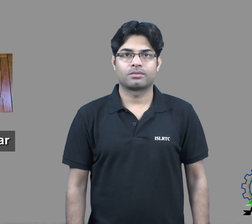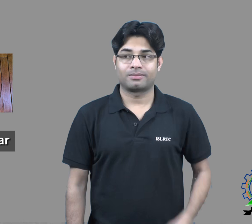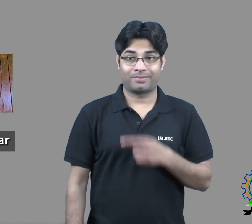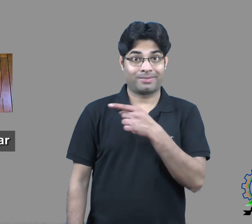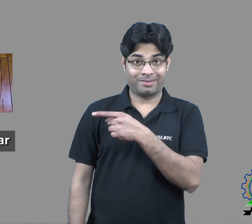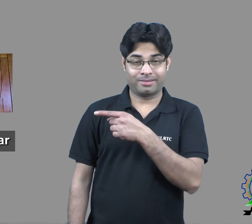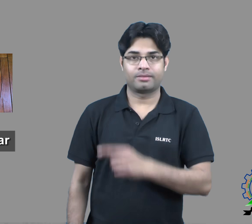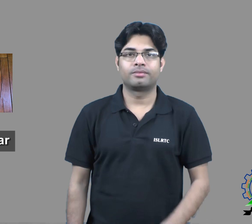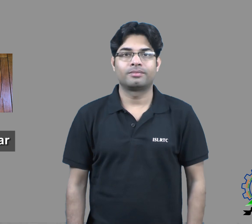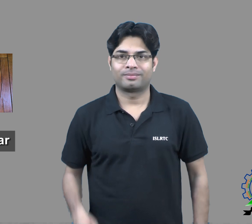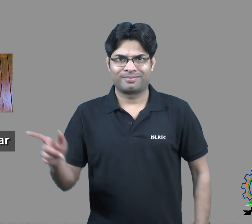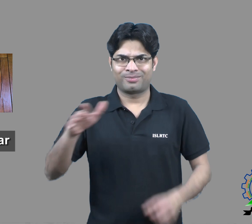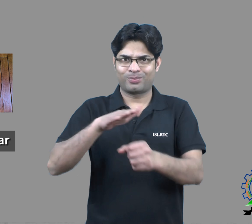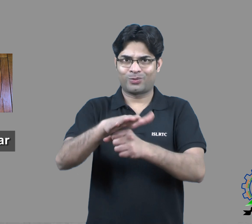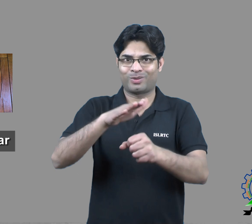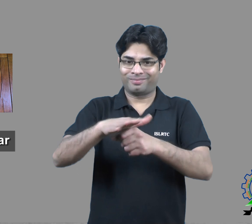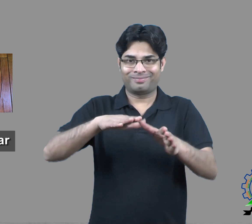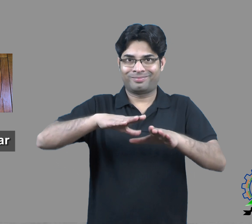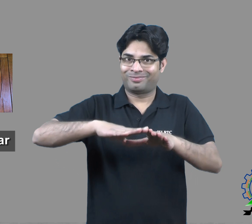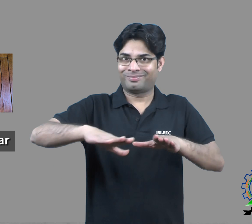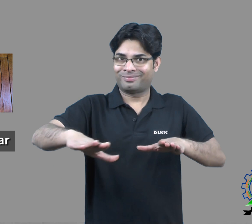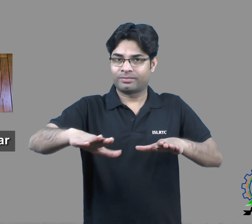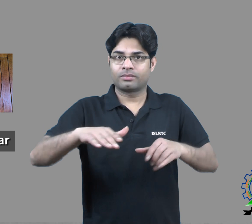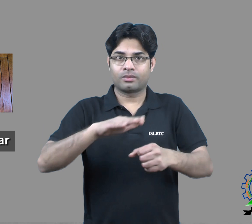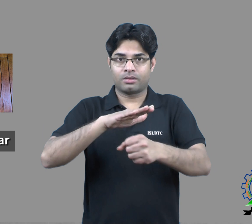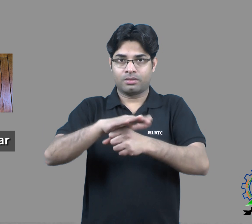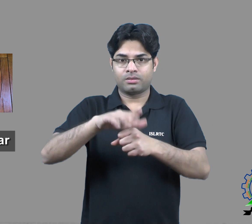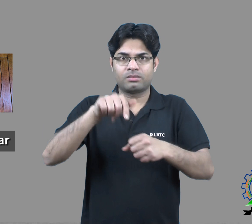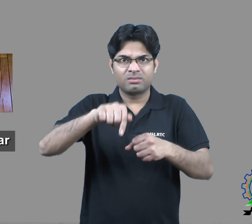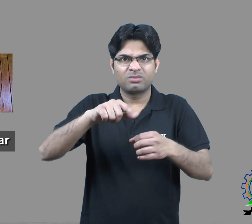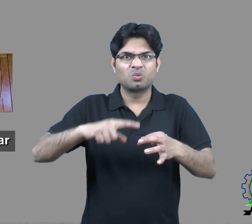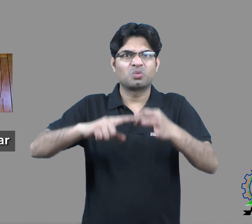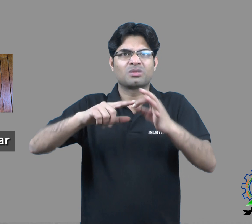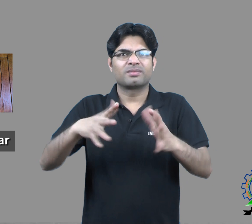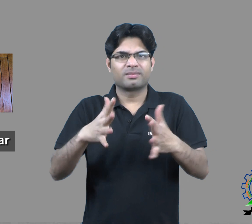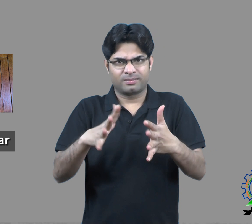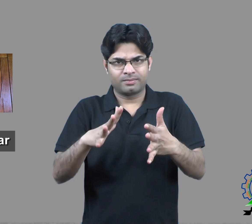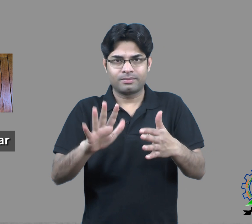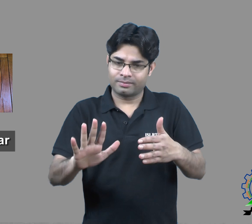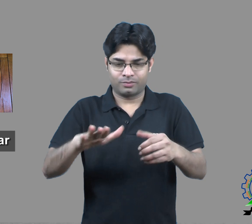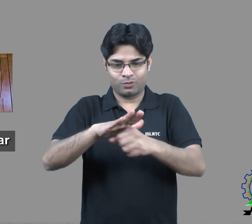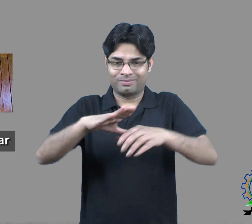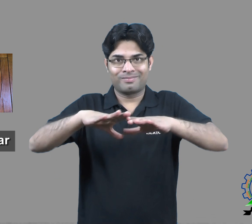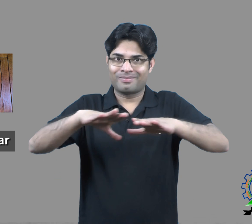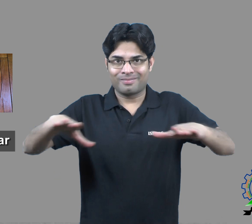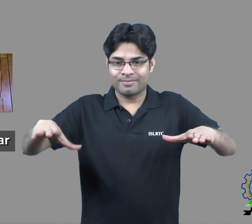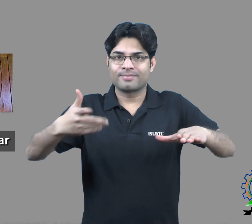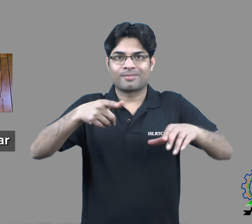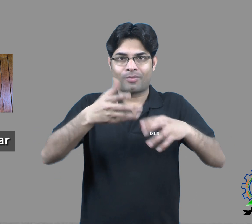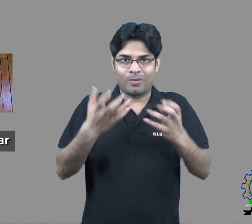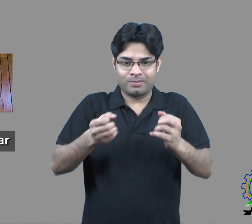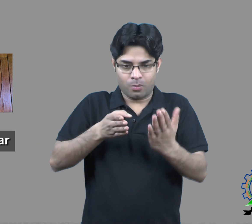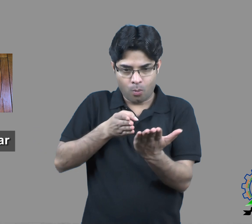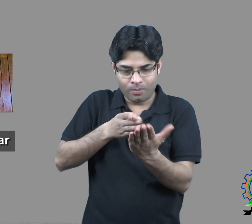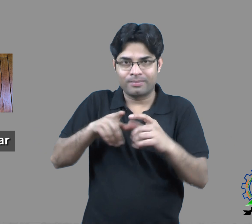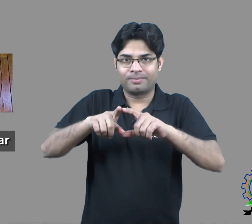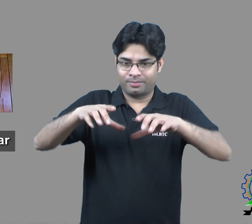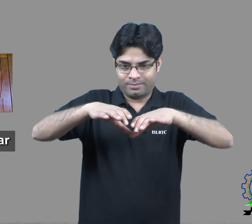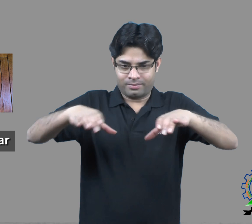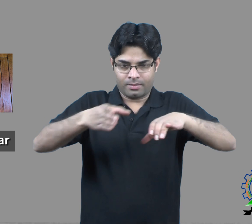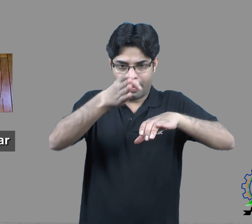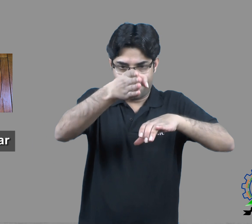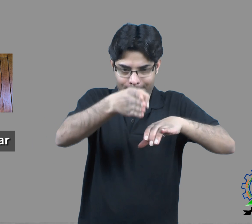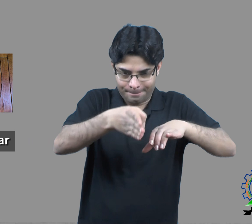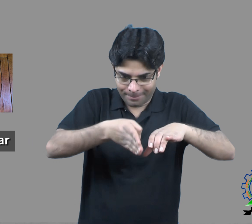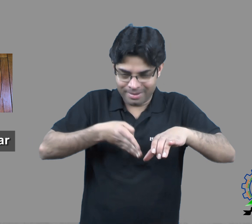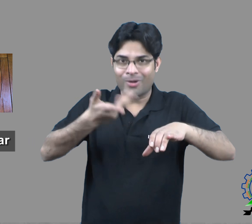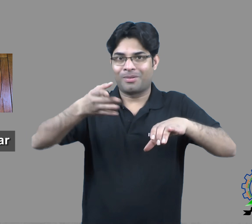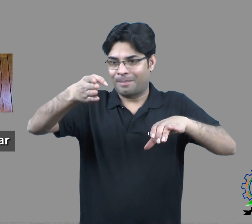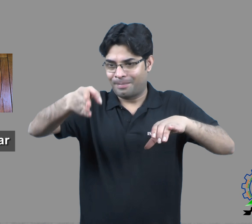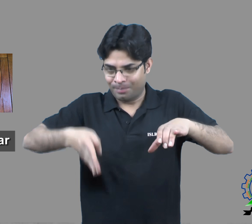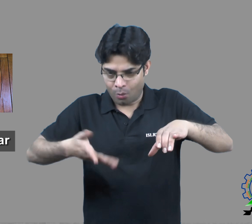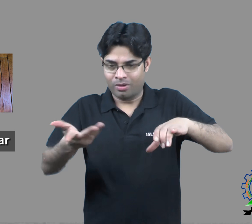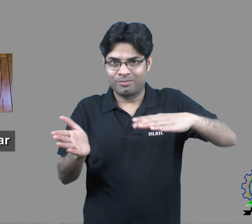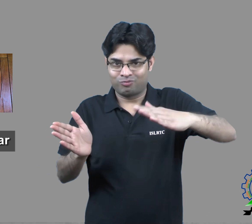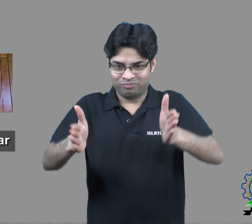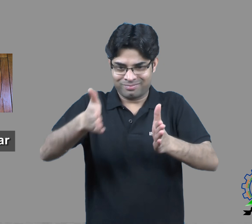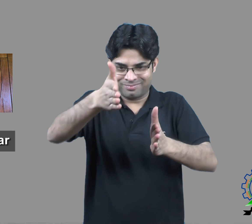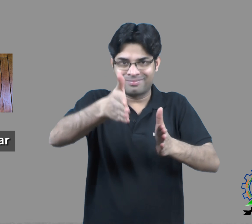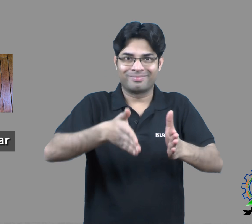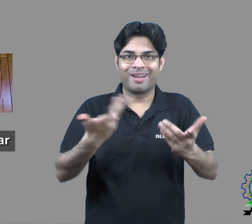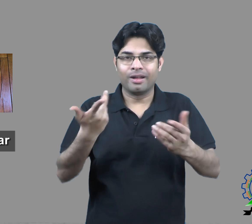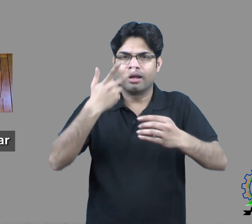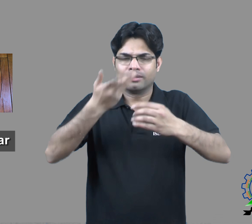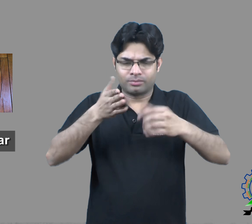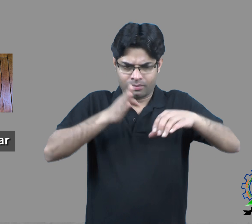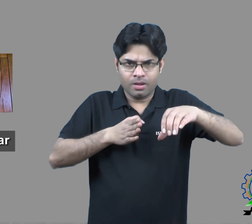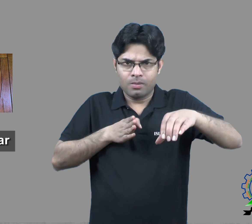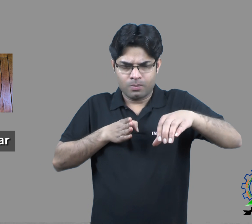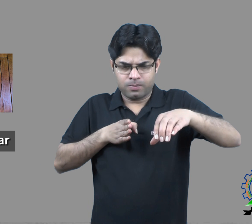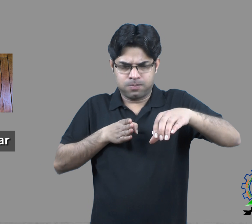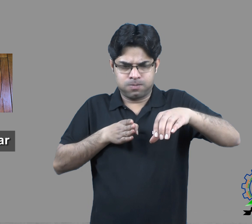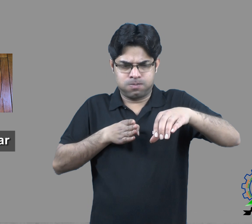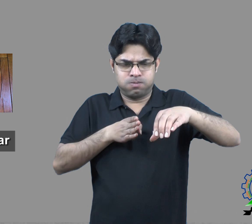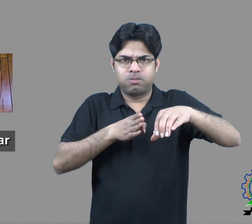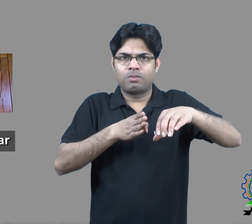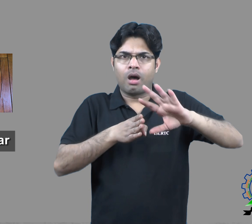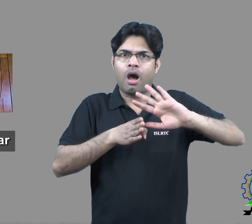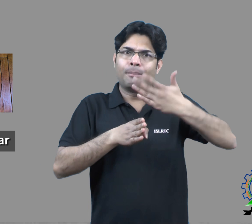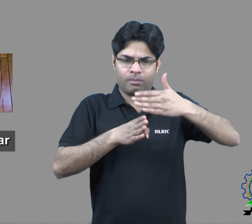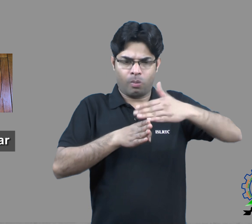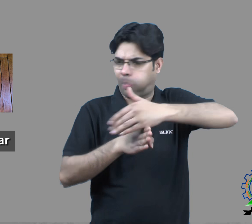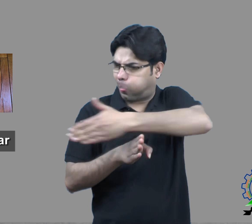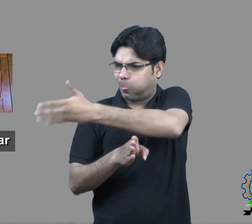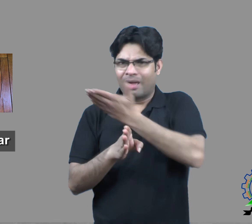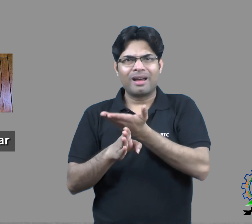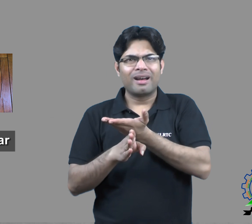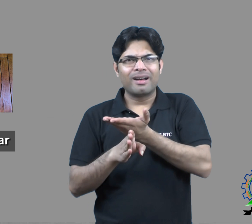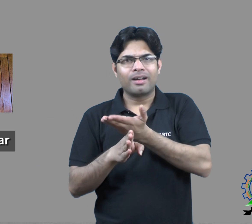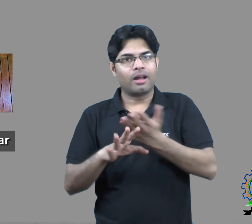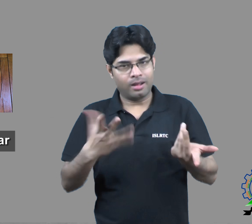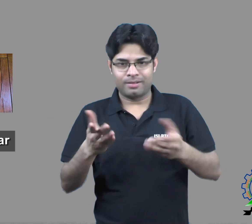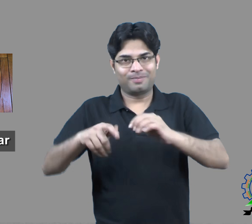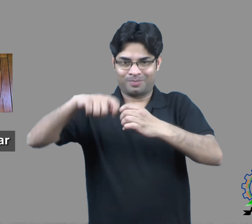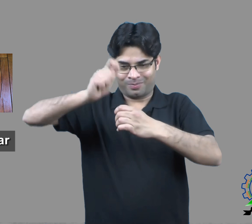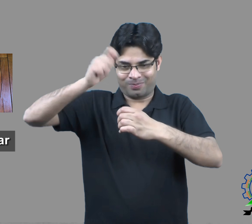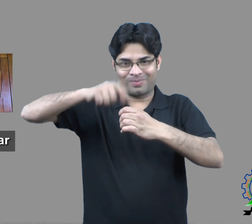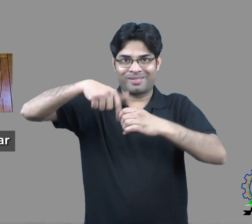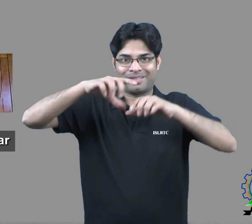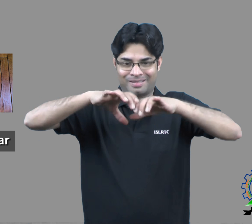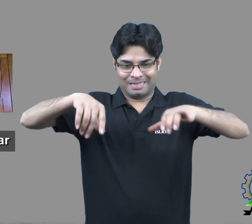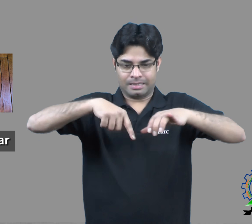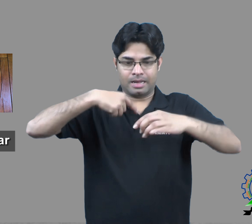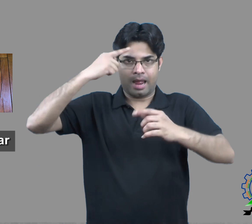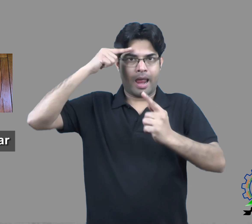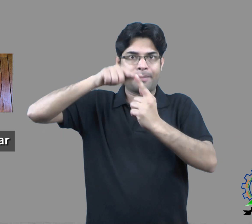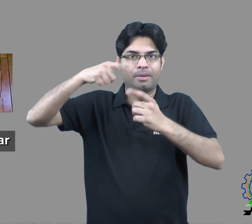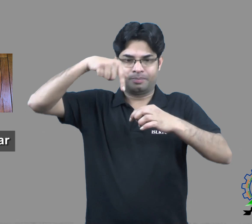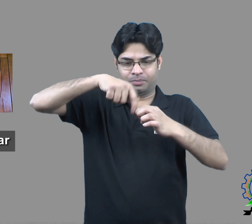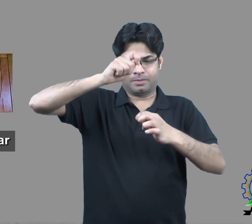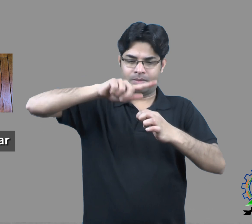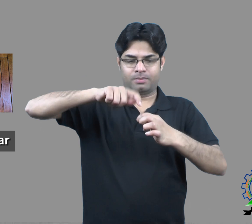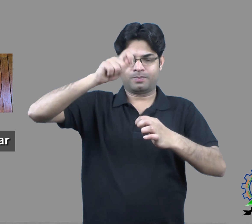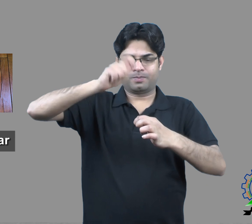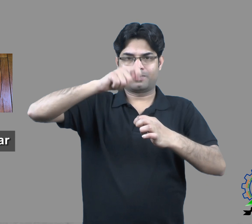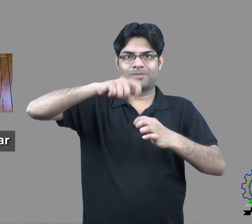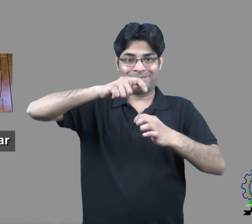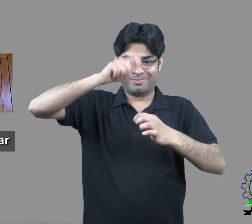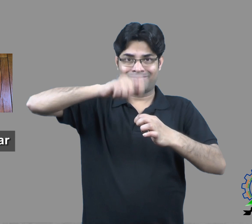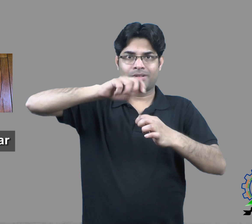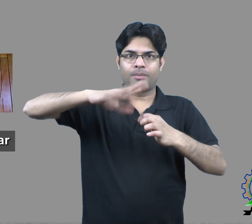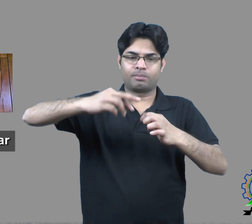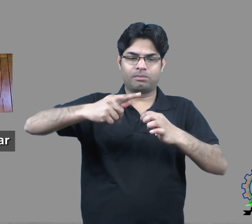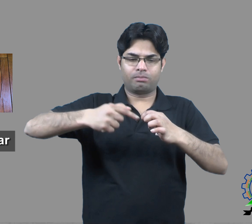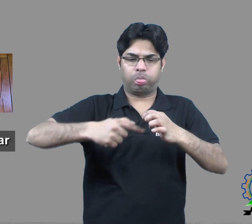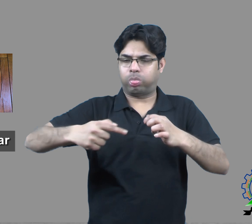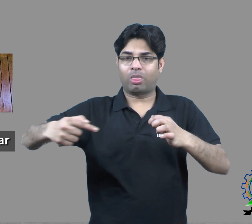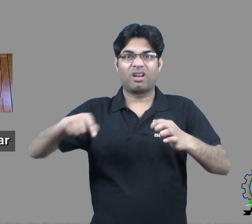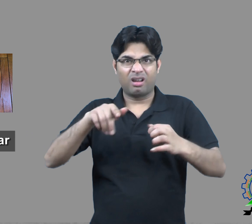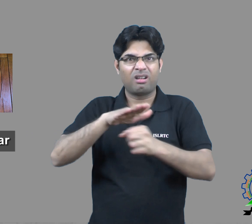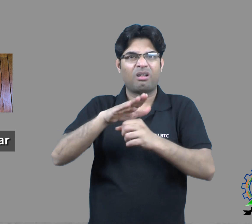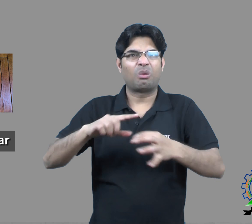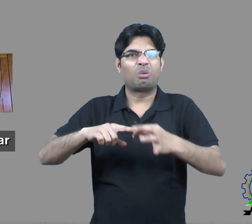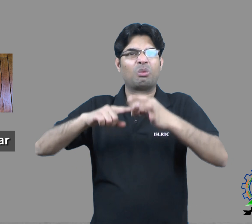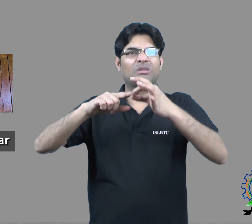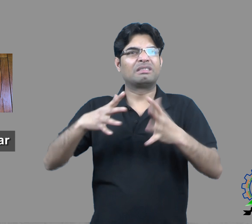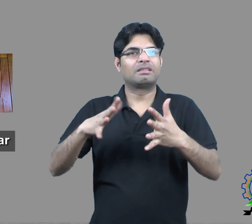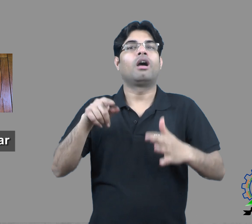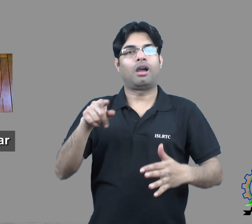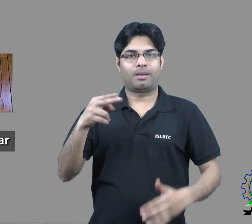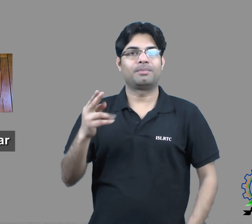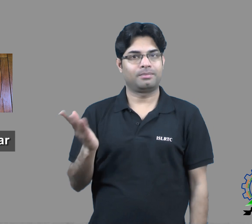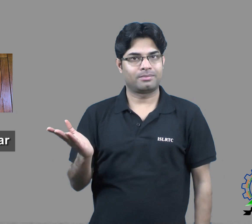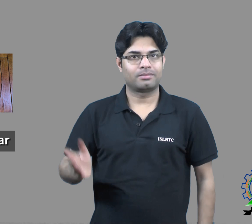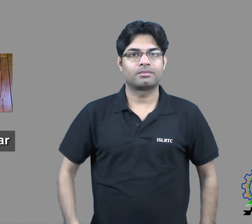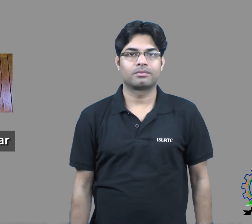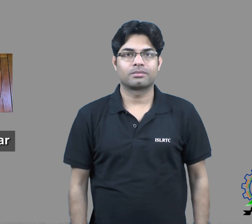Mechanical Wear